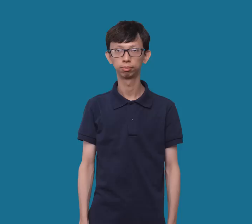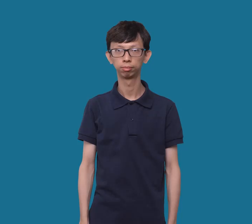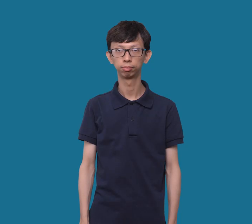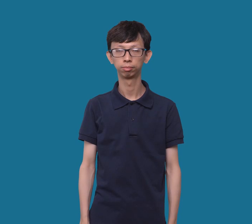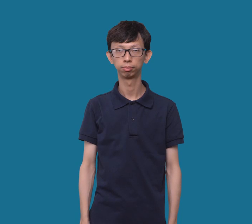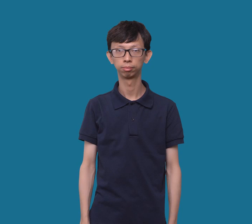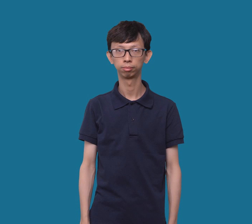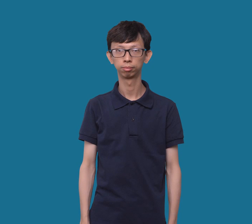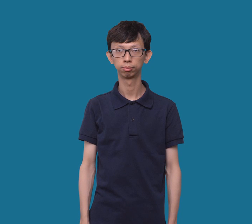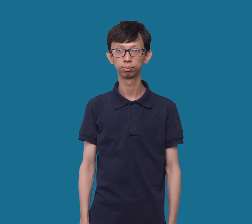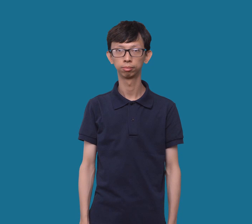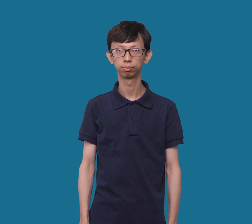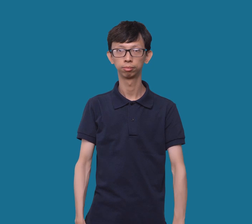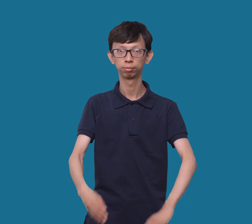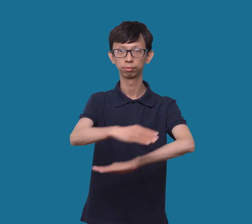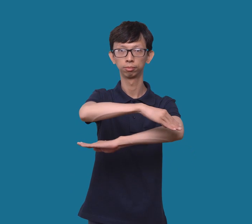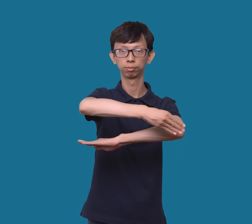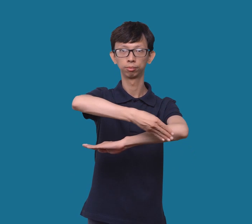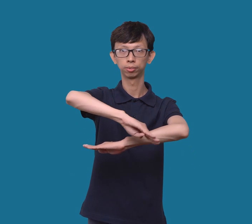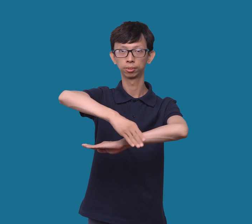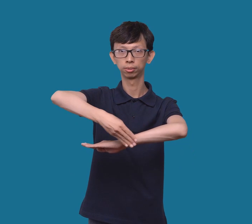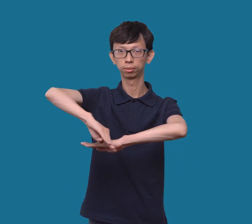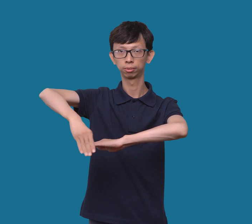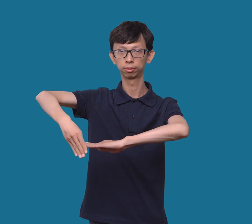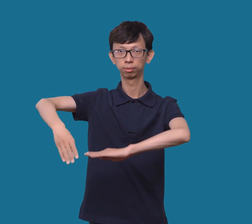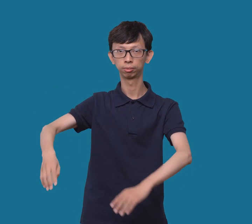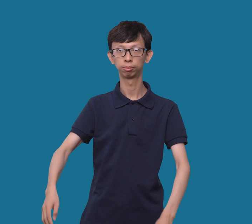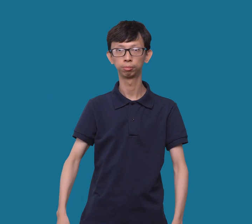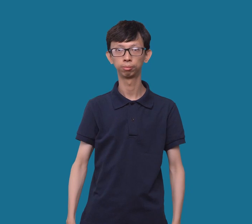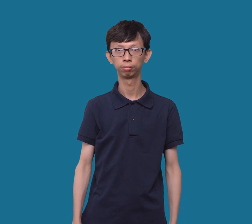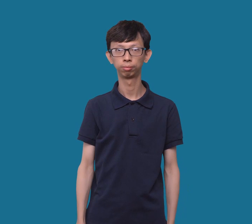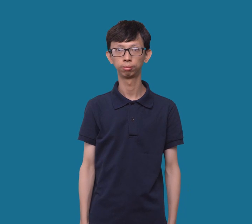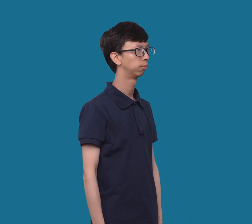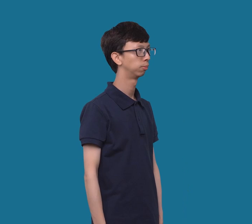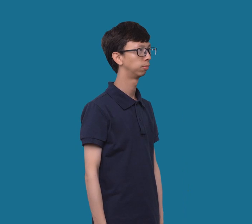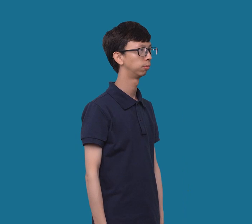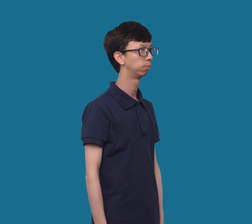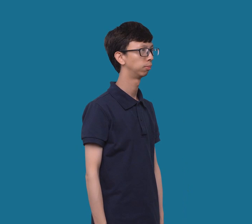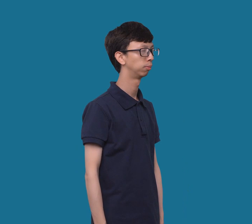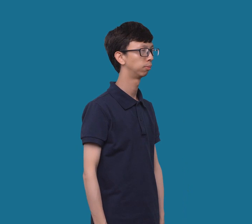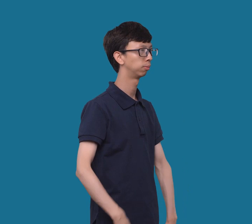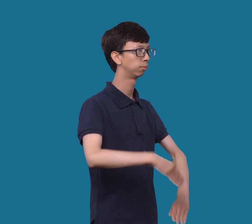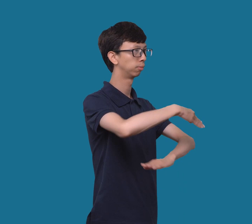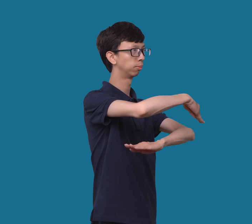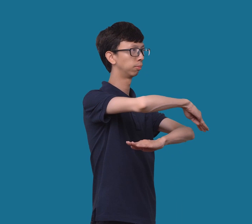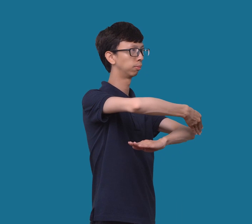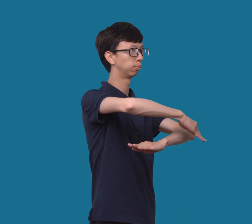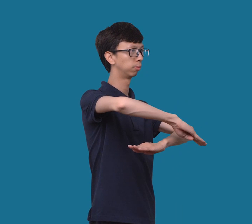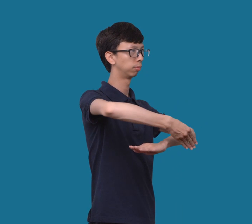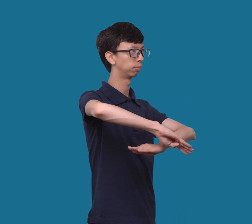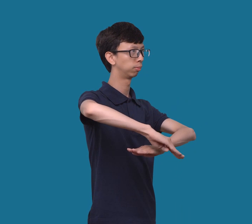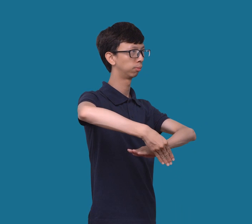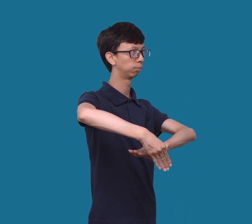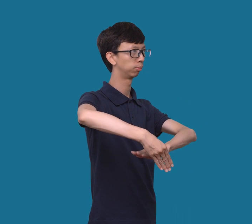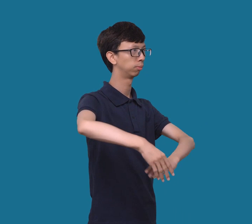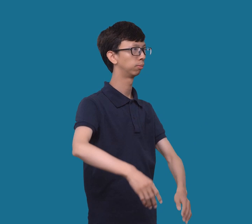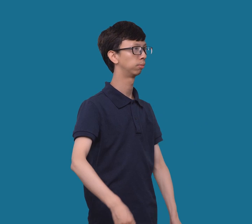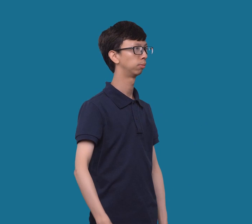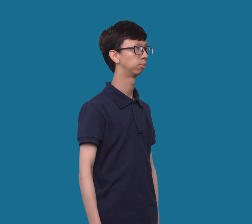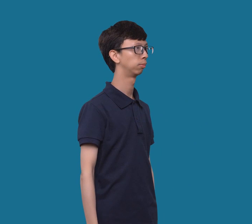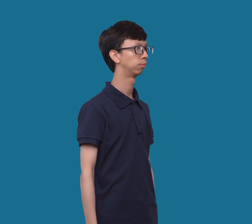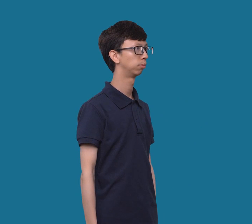vịnh